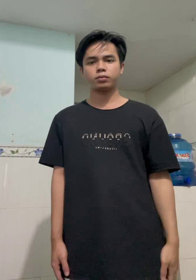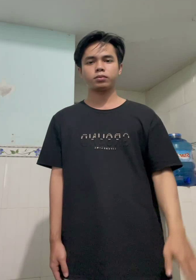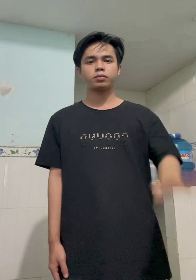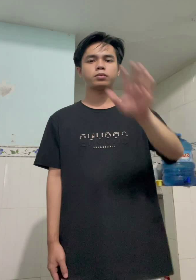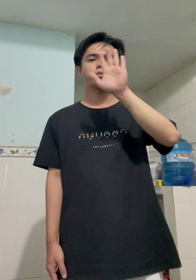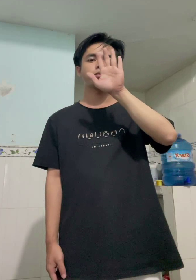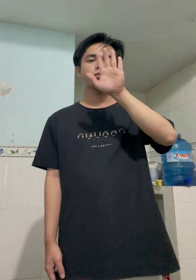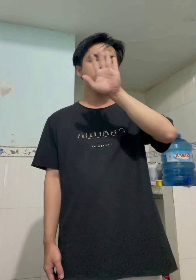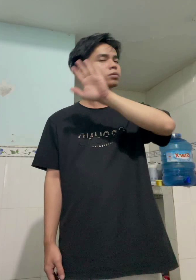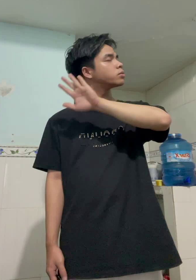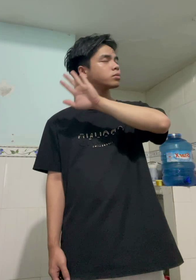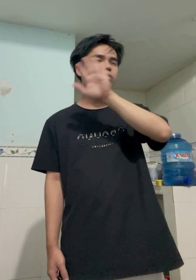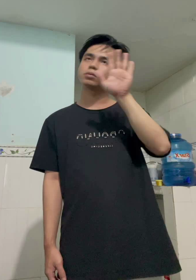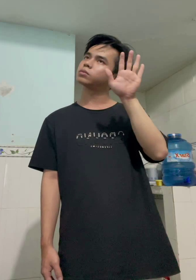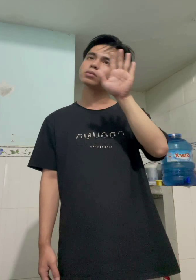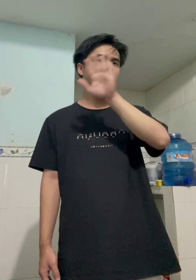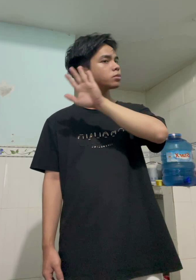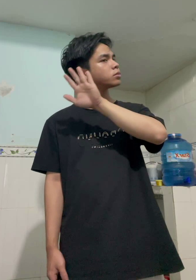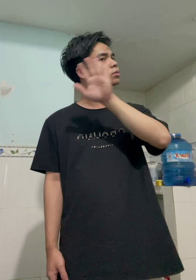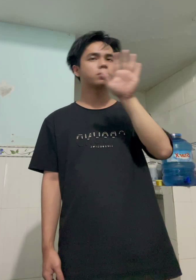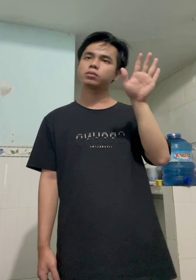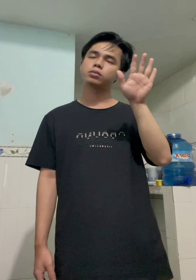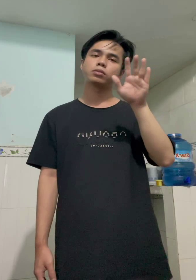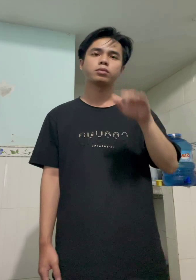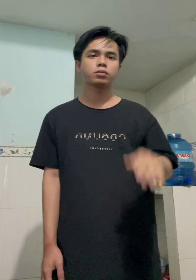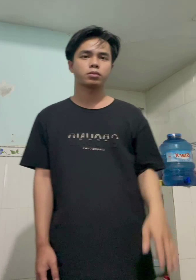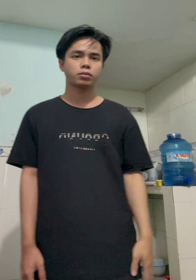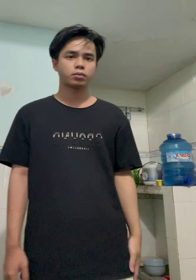khong dong y